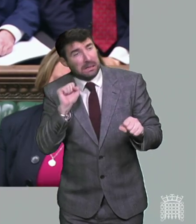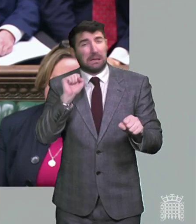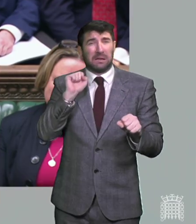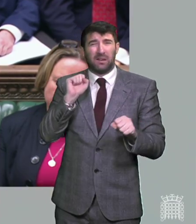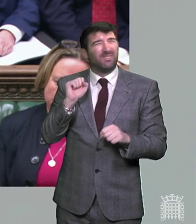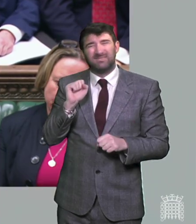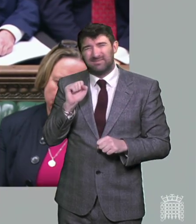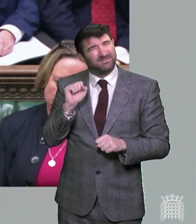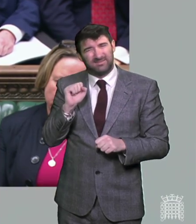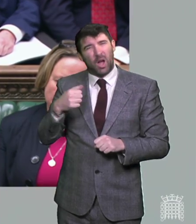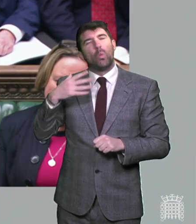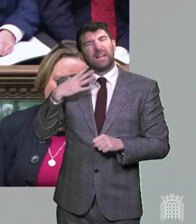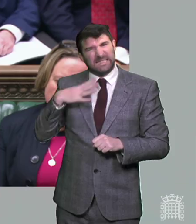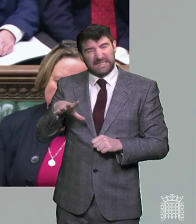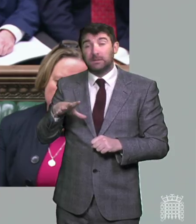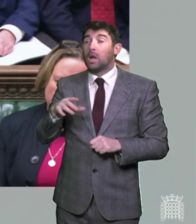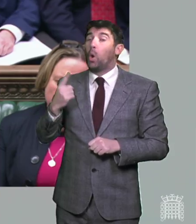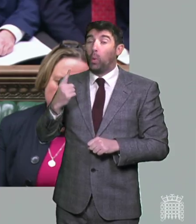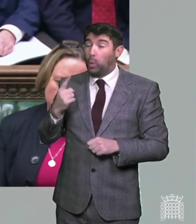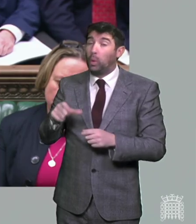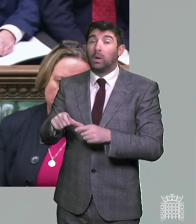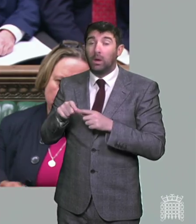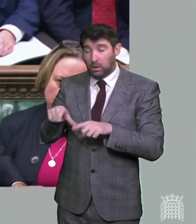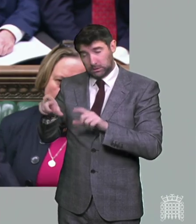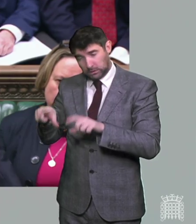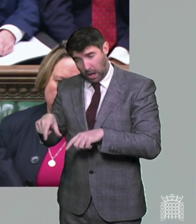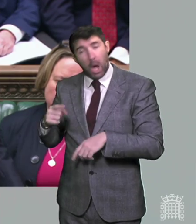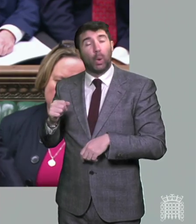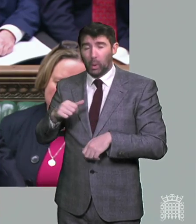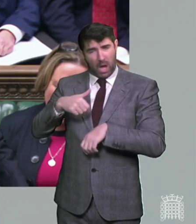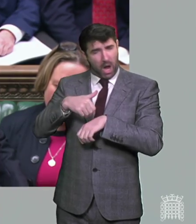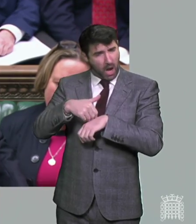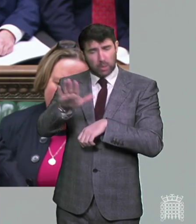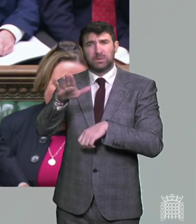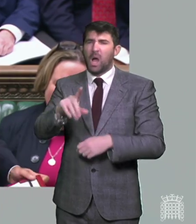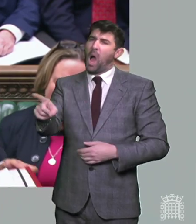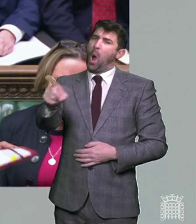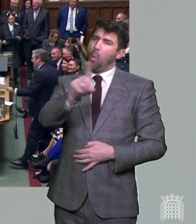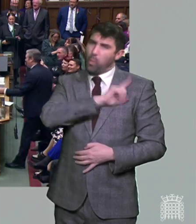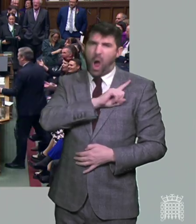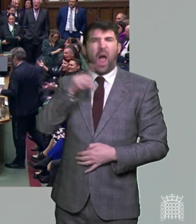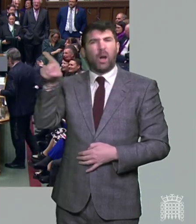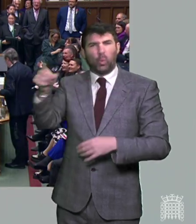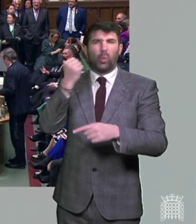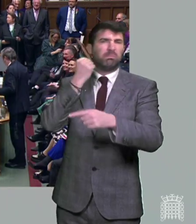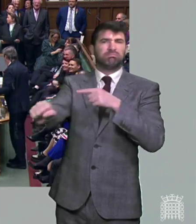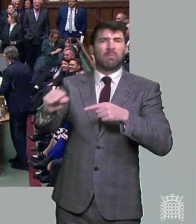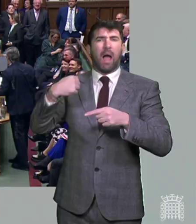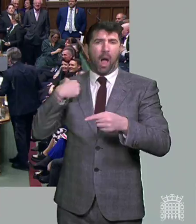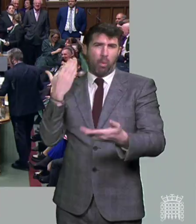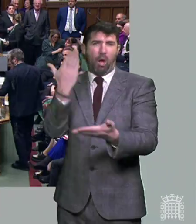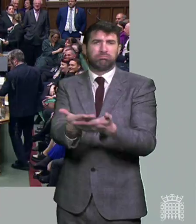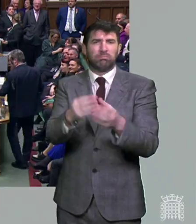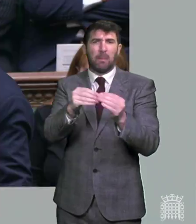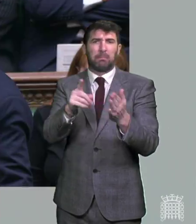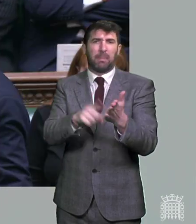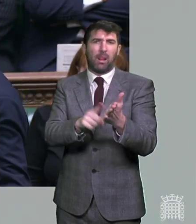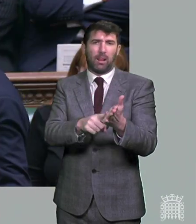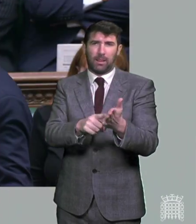That is how we will tackle the system, so why, then, did he vote against the Nationality and Borders Act, which deals with it?